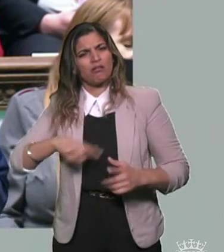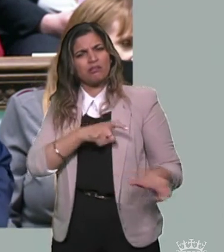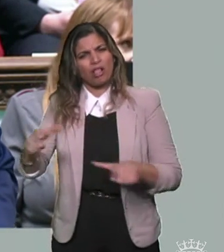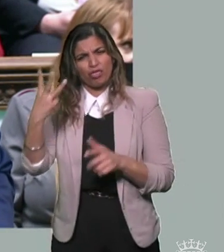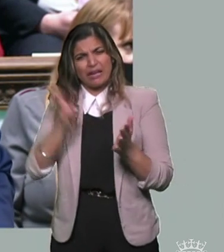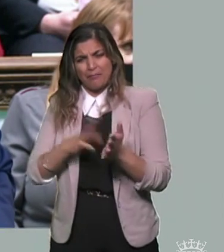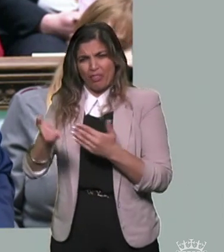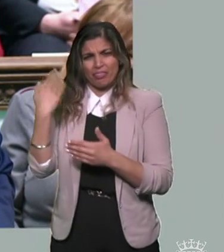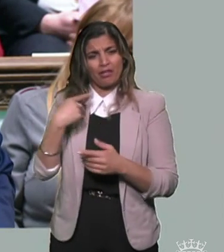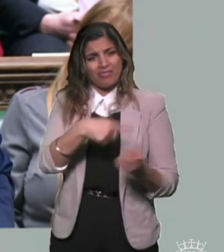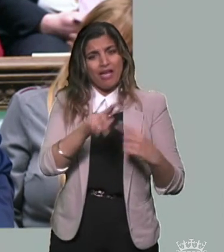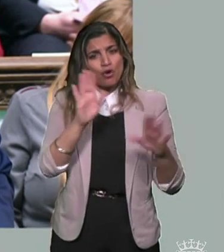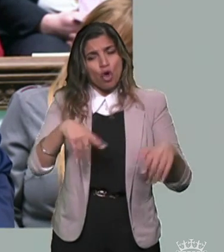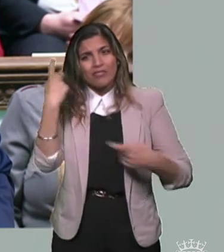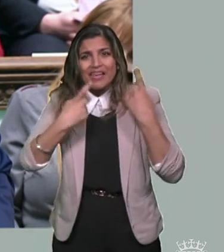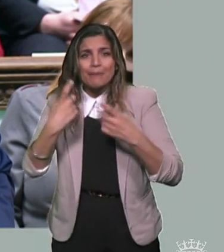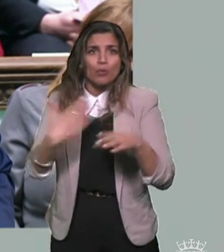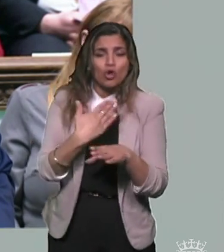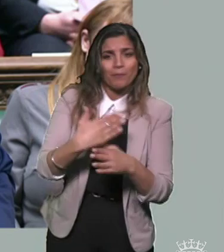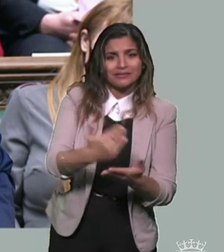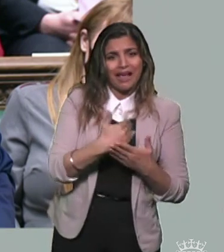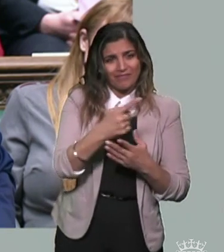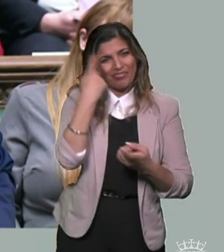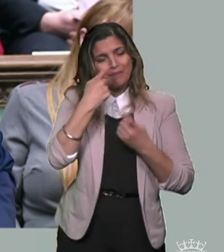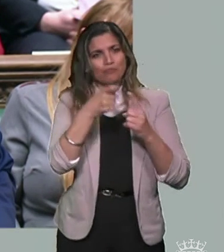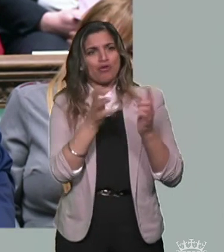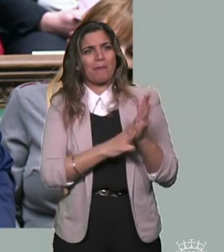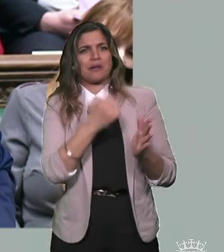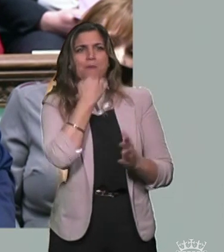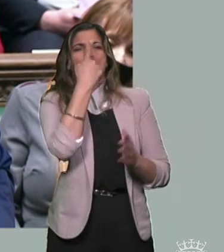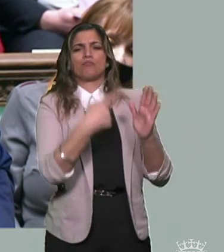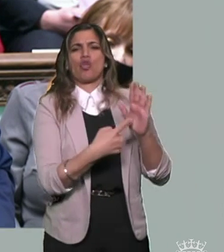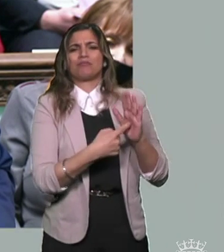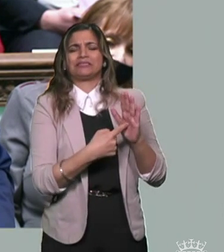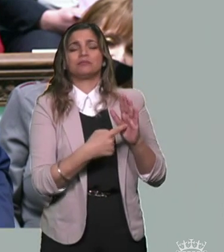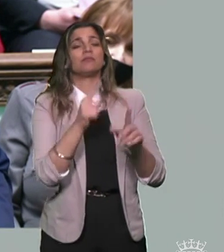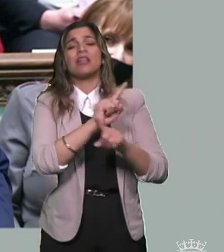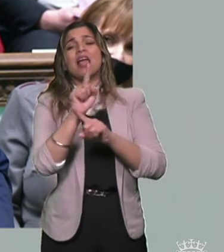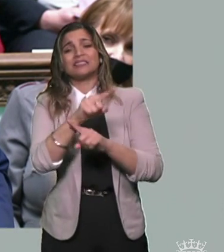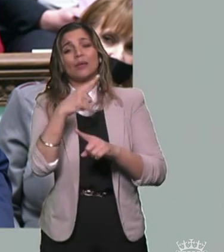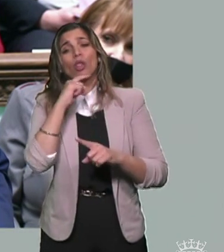Whatever he says in his statement later today or tomorrow will not change the facts.